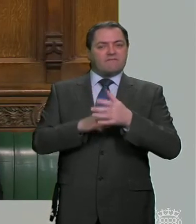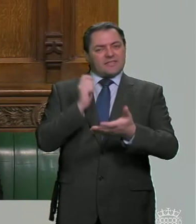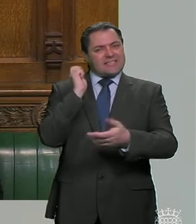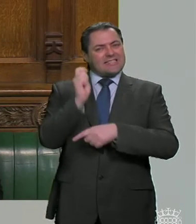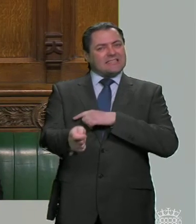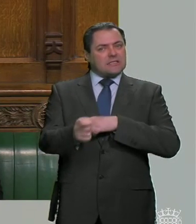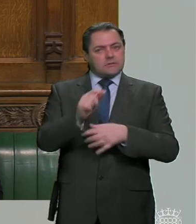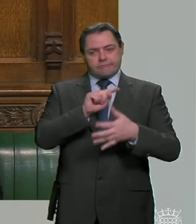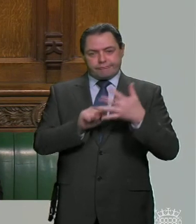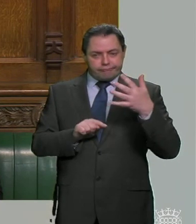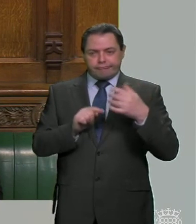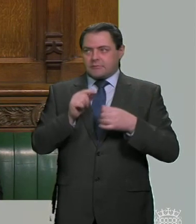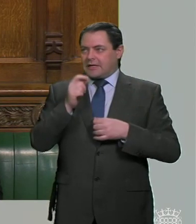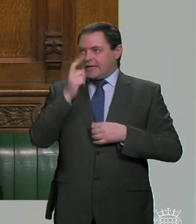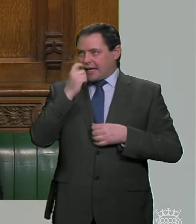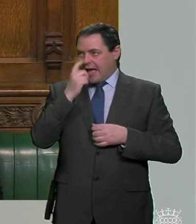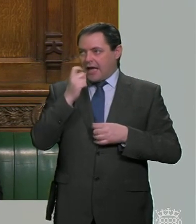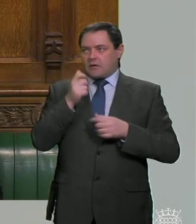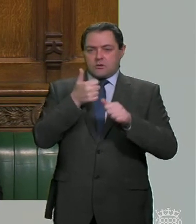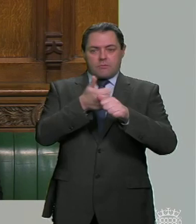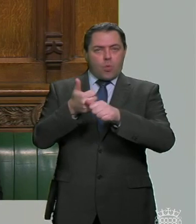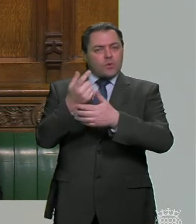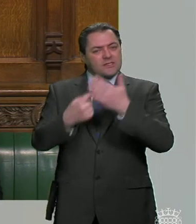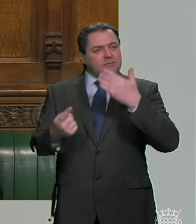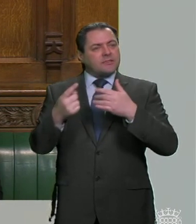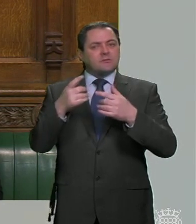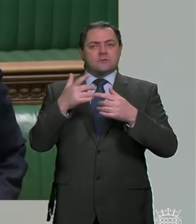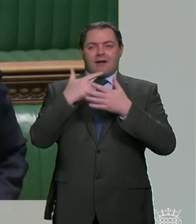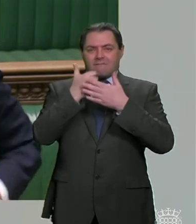We can support independent domestic violence and sexual violence advisers.